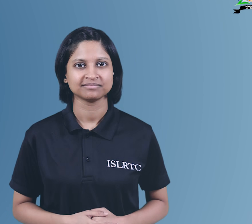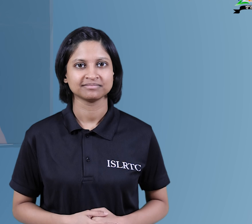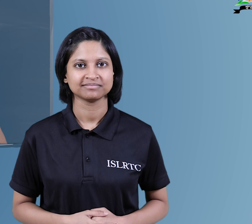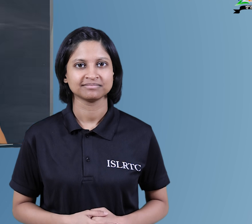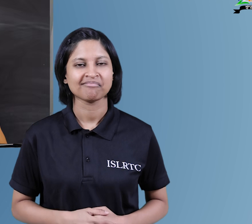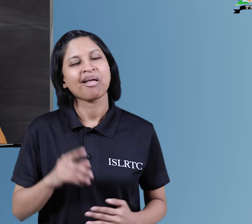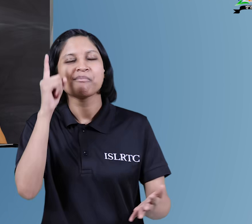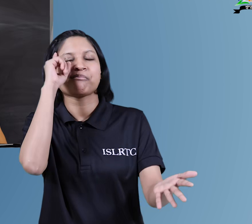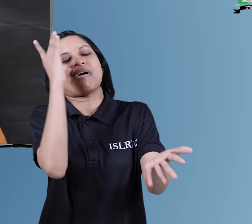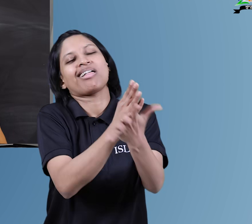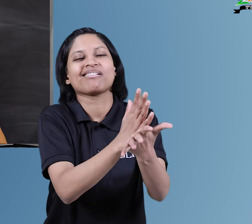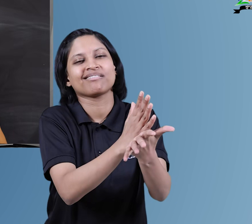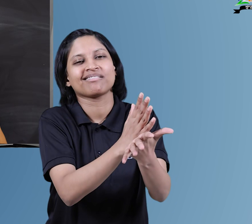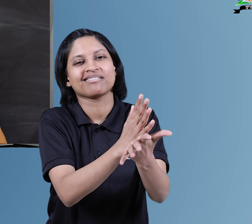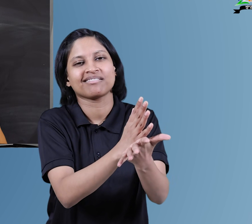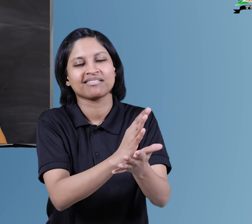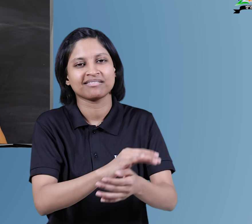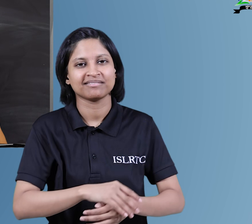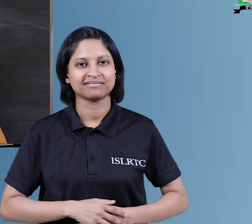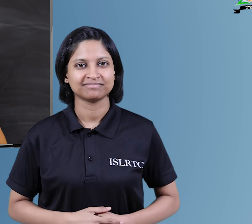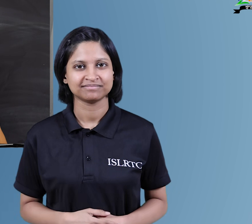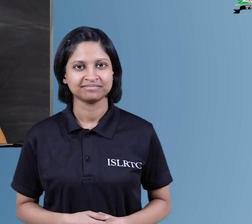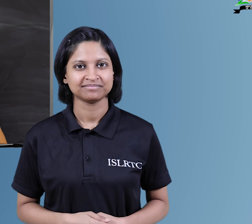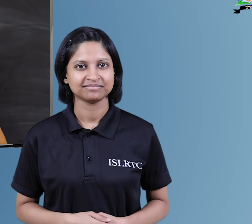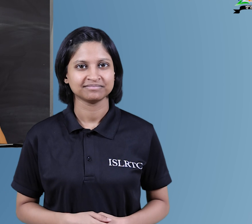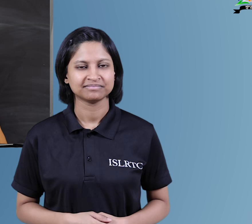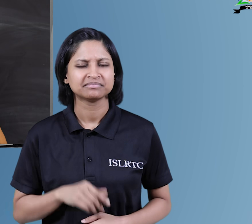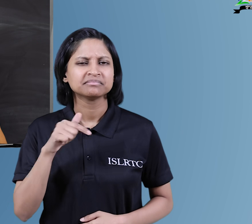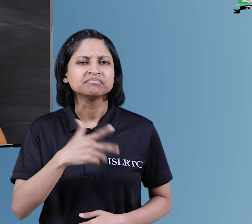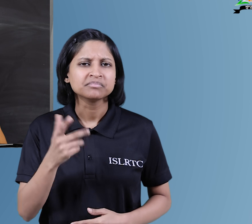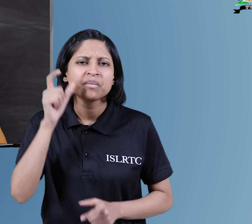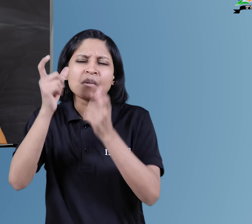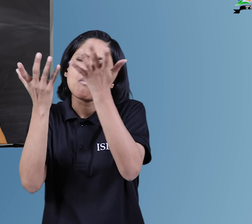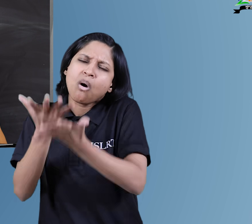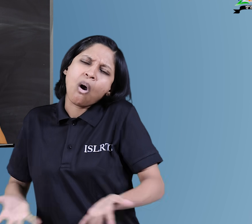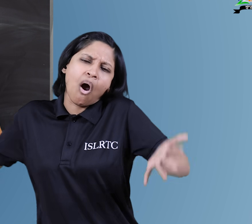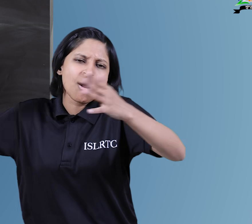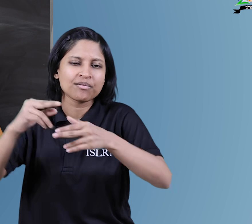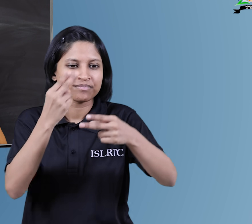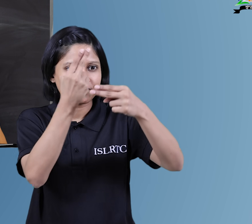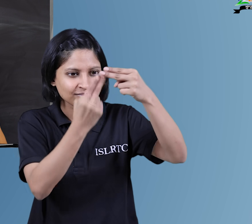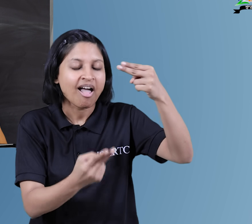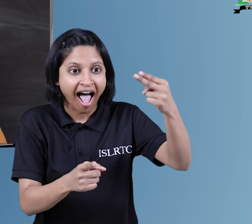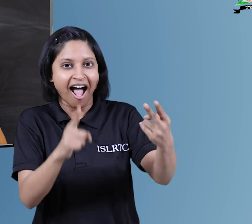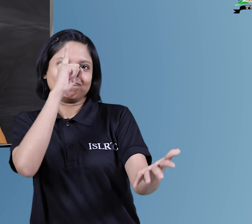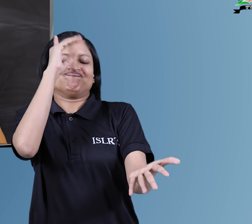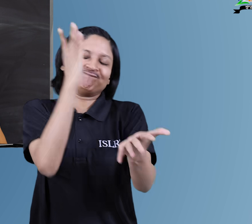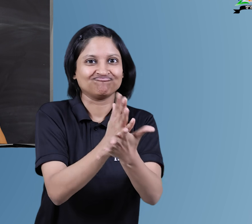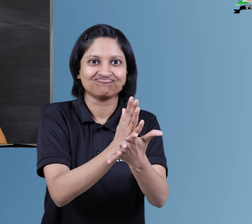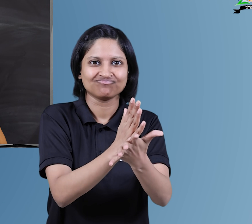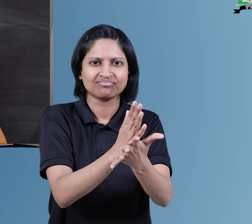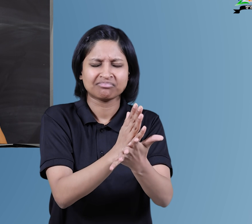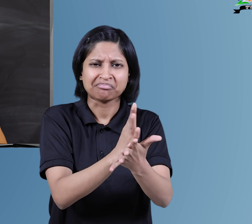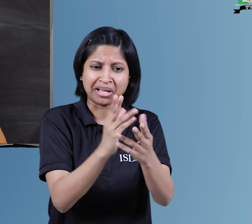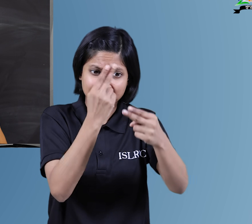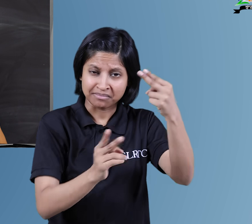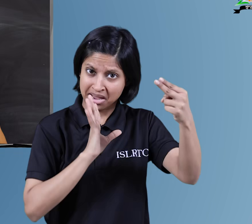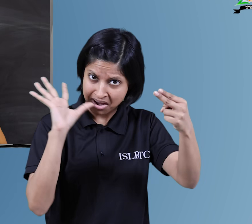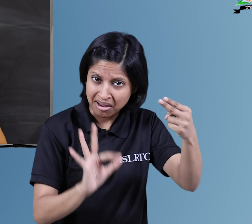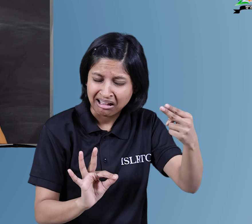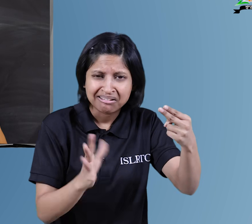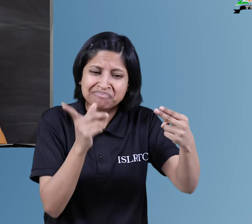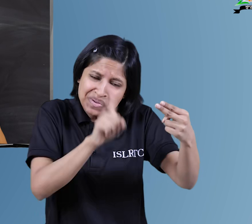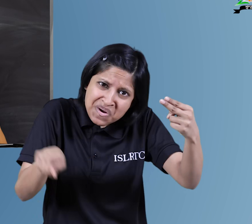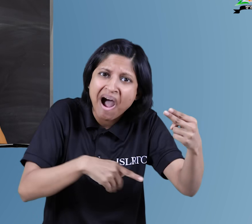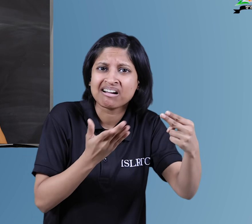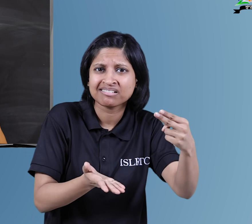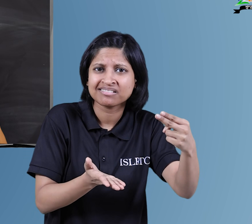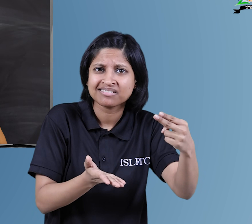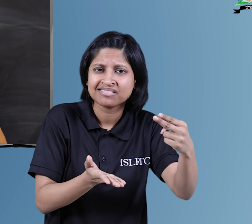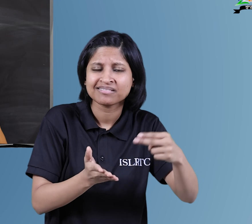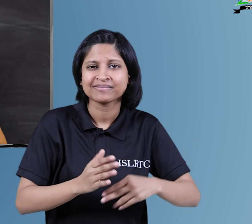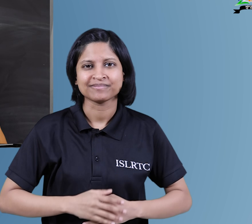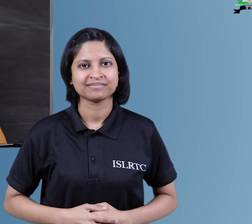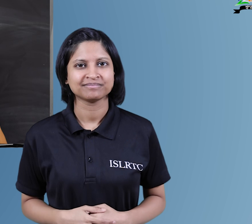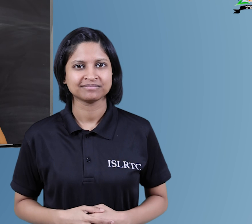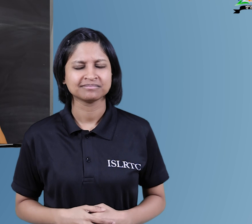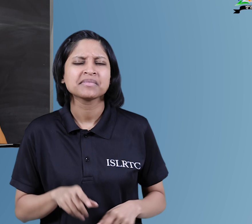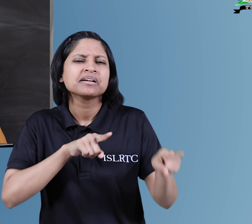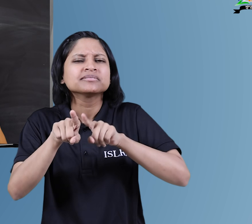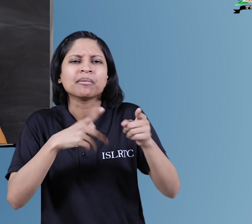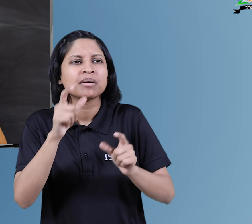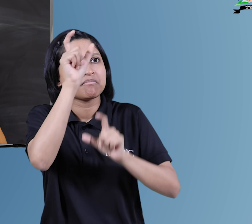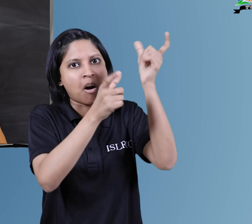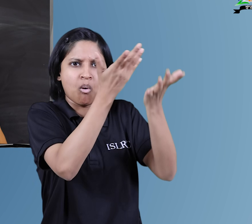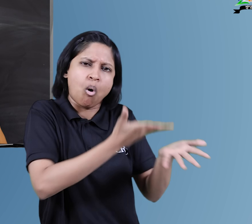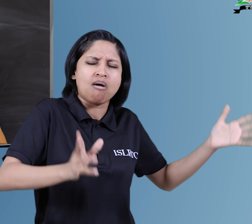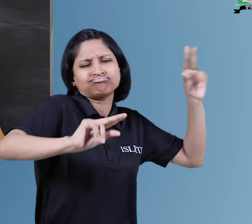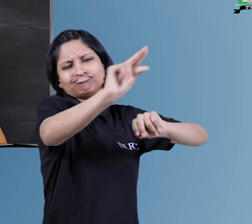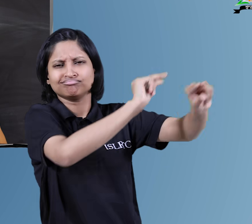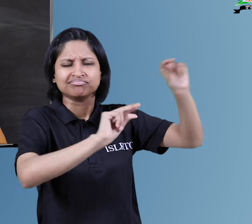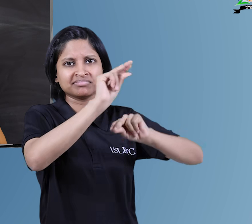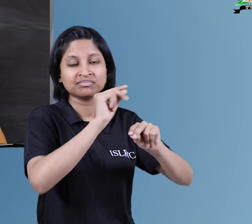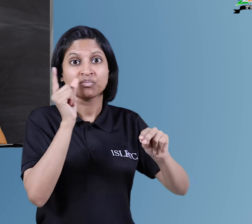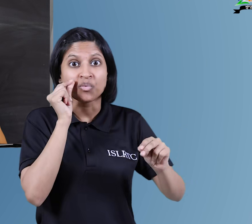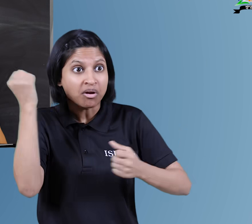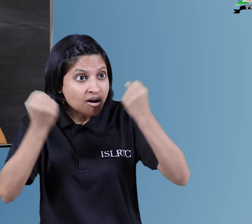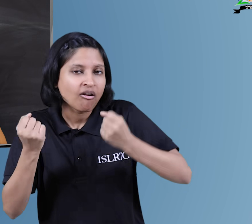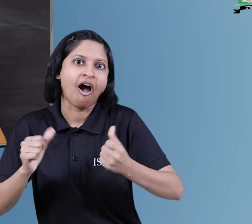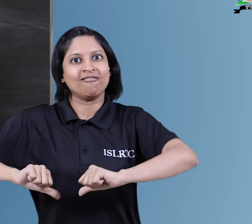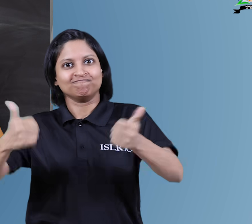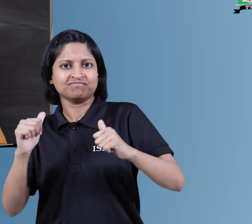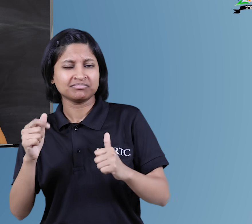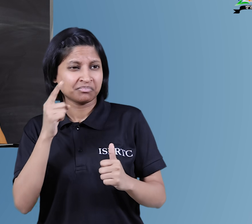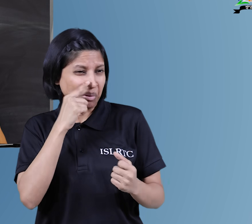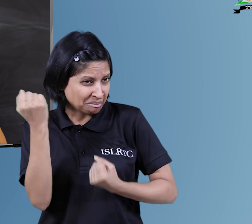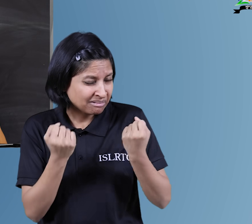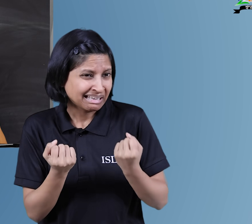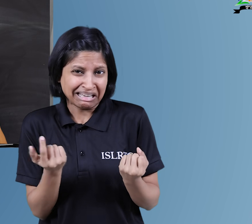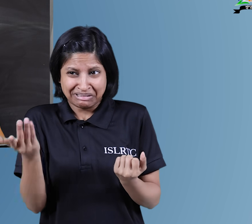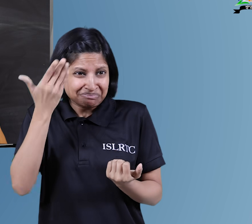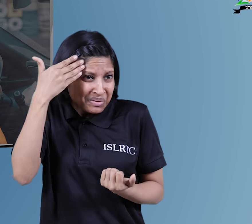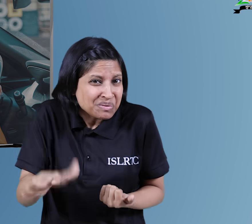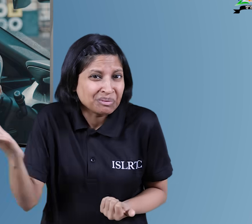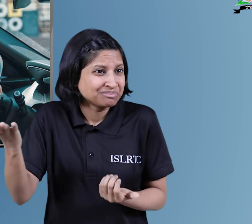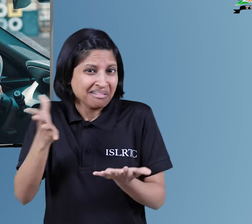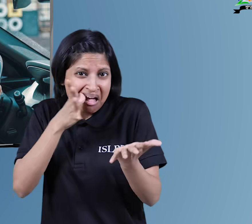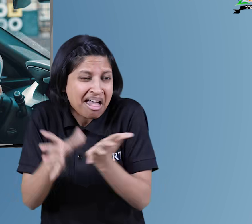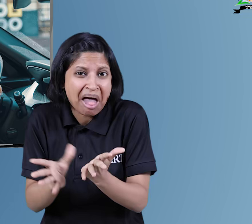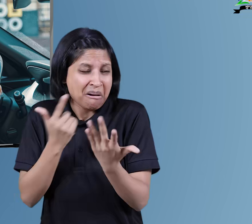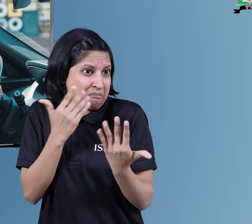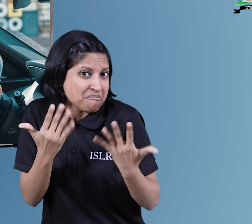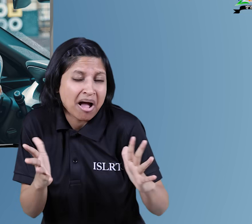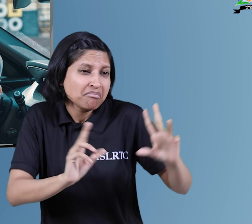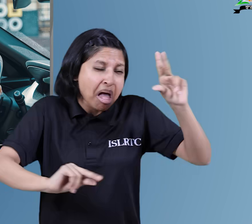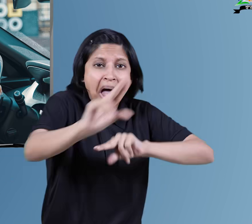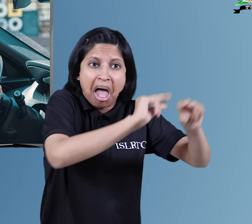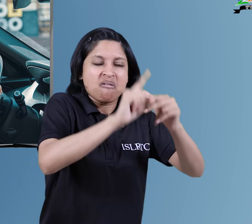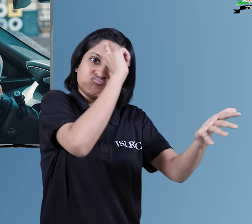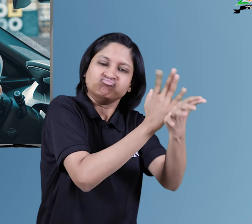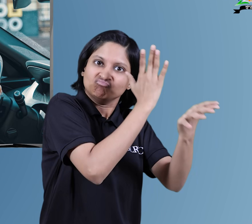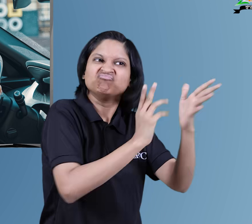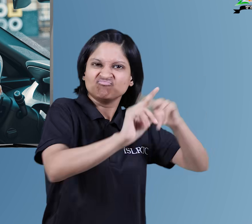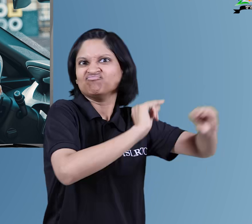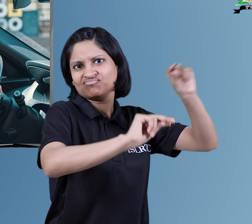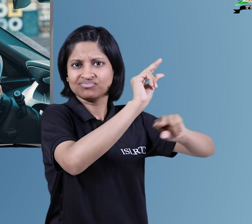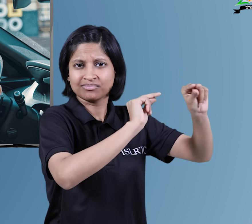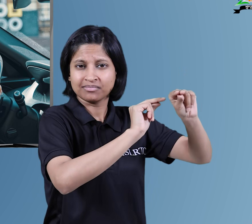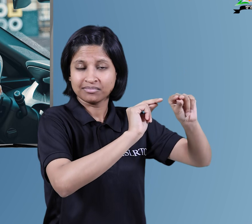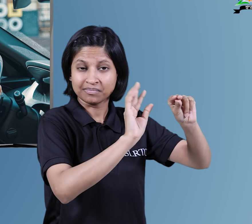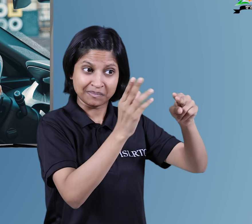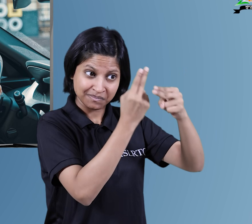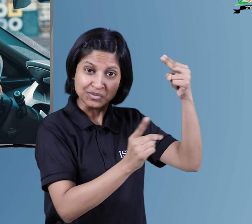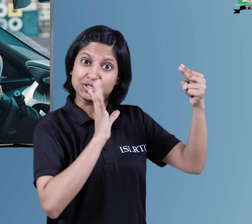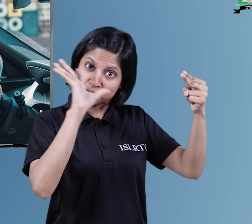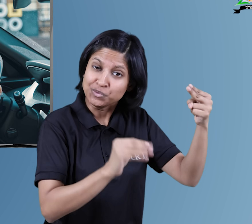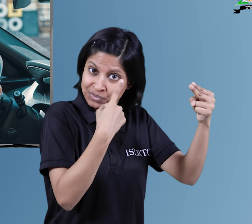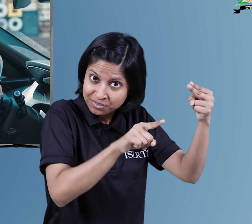Fallacy A fallacy is a false idea that many people believe to be true. it is a common fallacy that women are worse drivers than men.